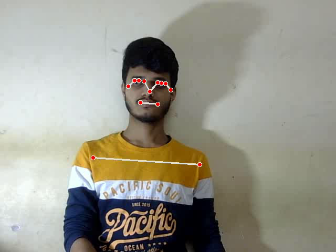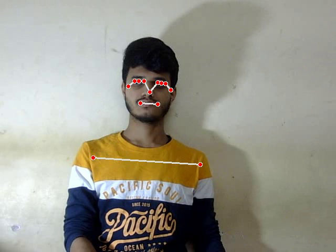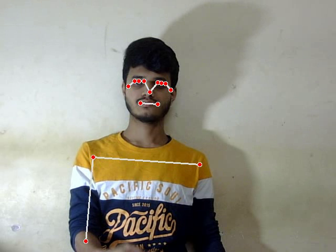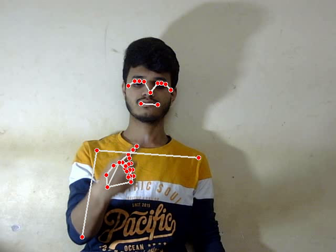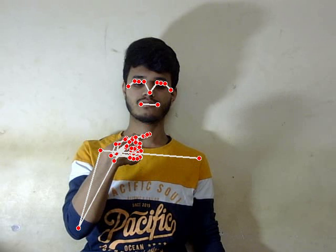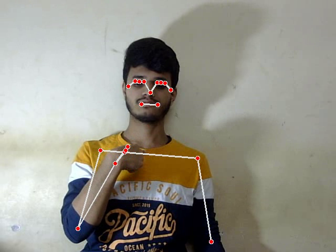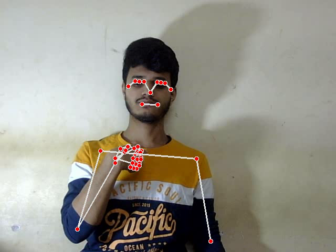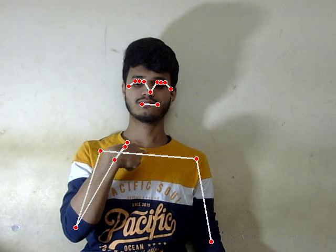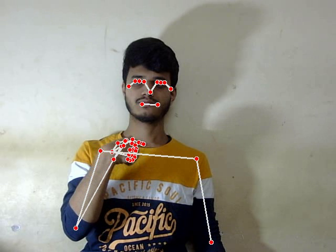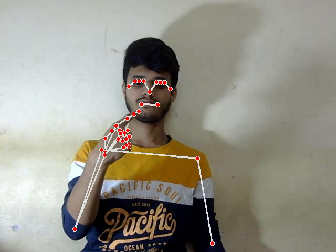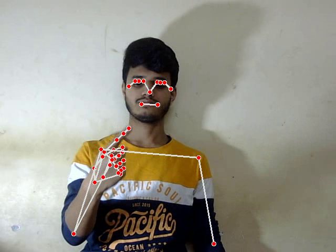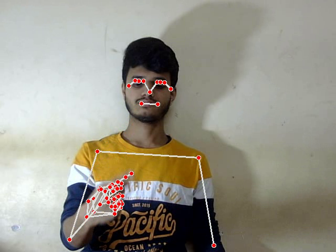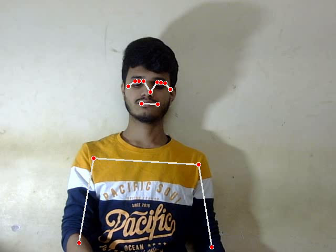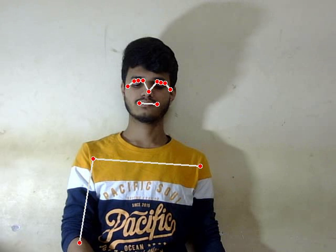I